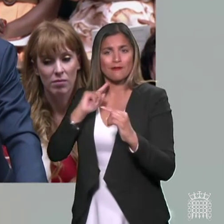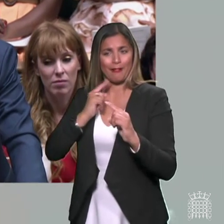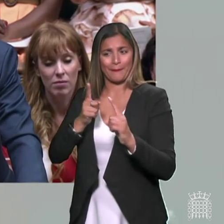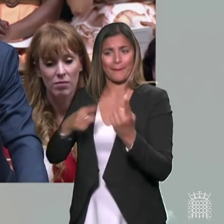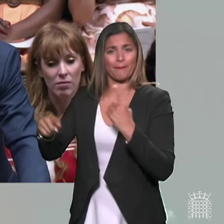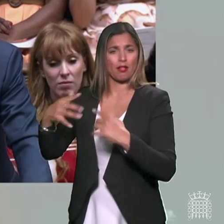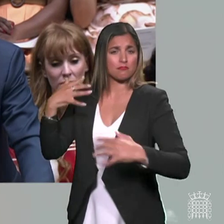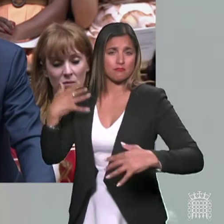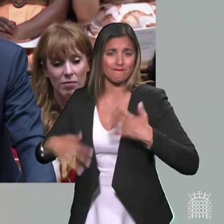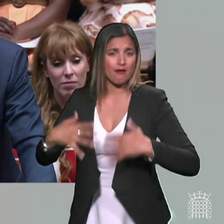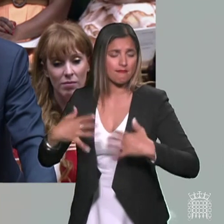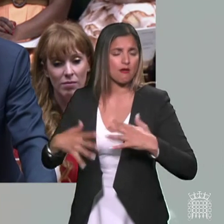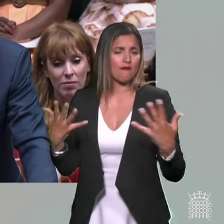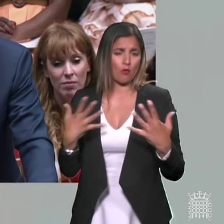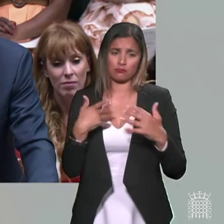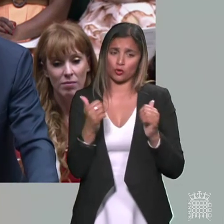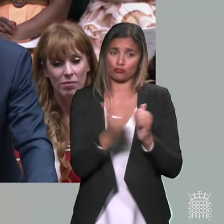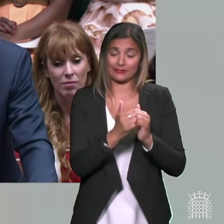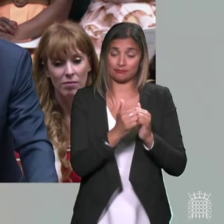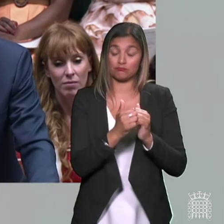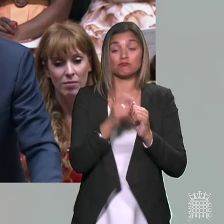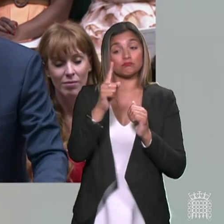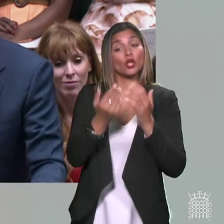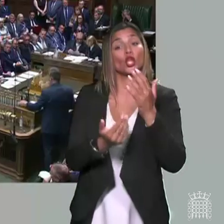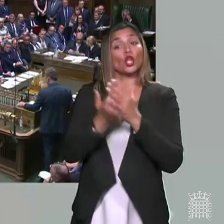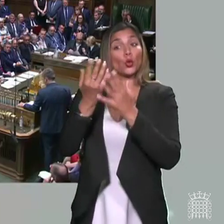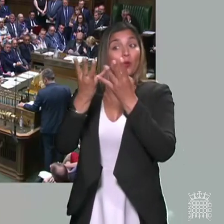May I welcome the new Cabinet to their places?